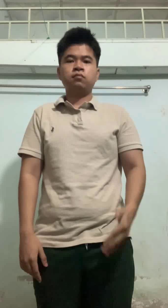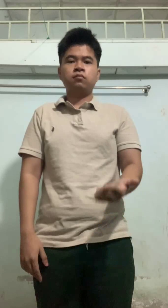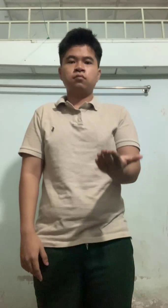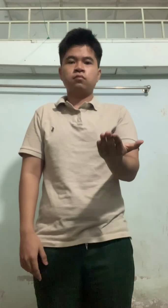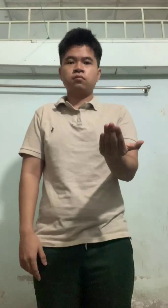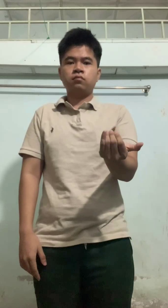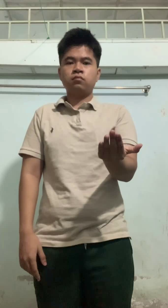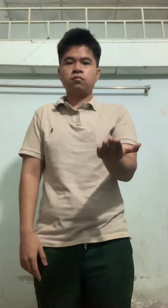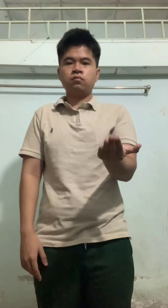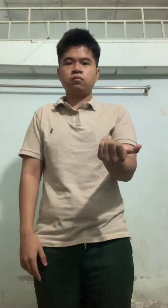yeu cau